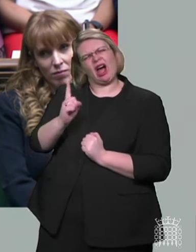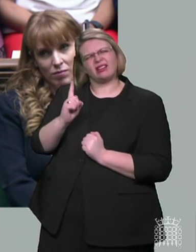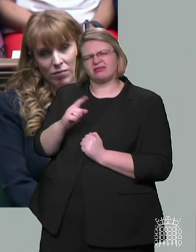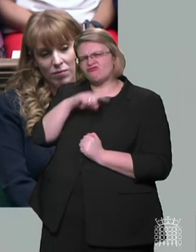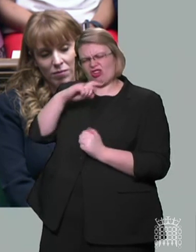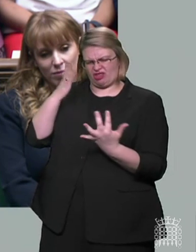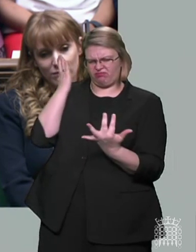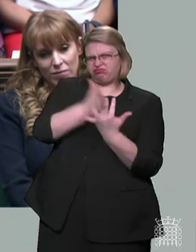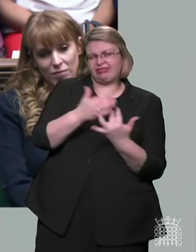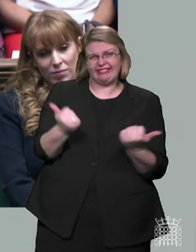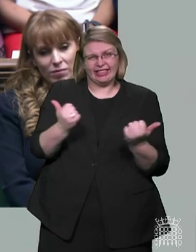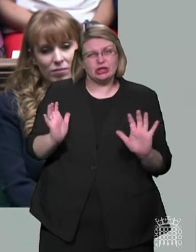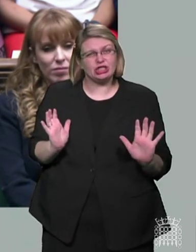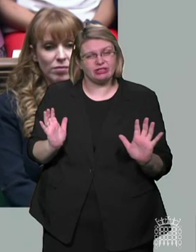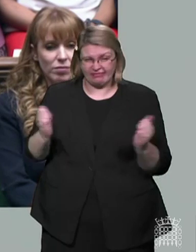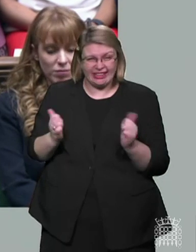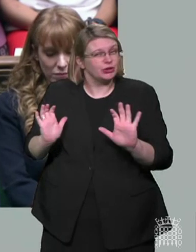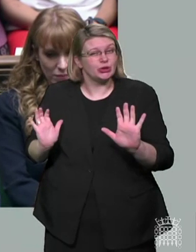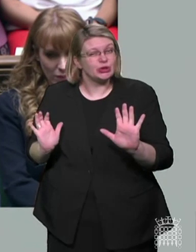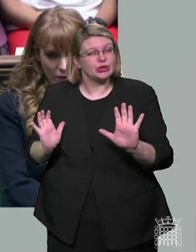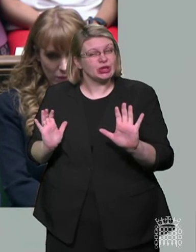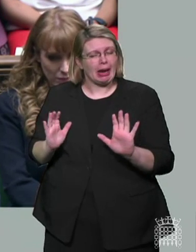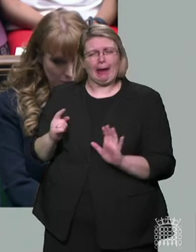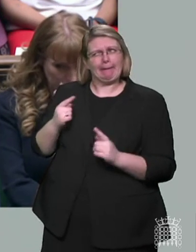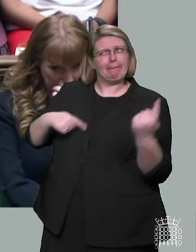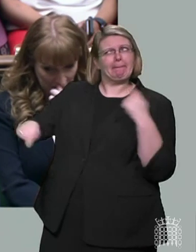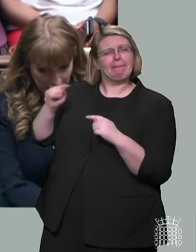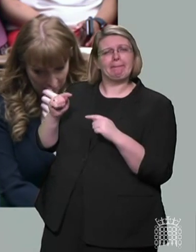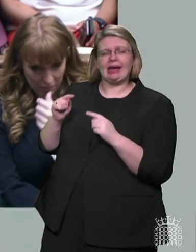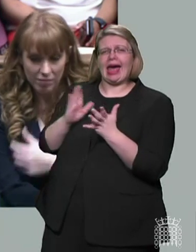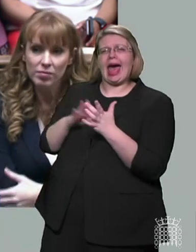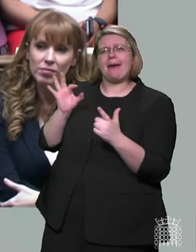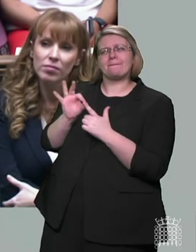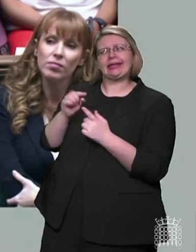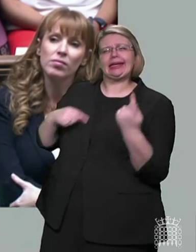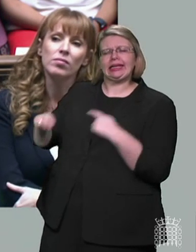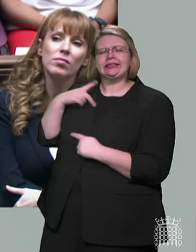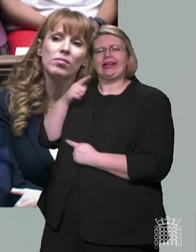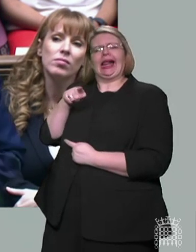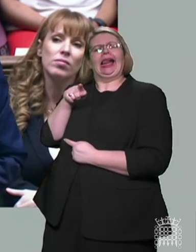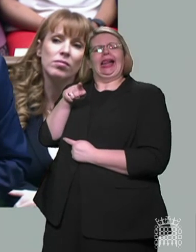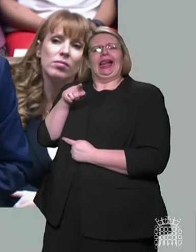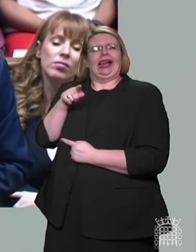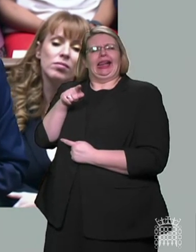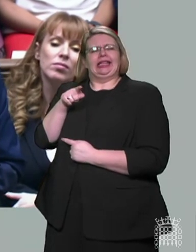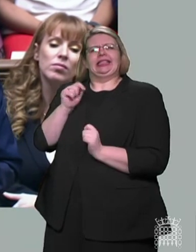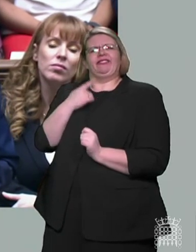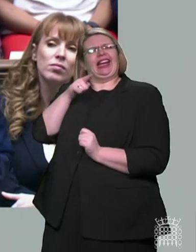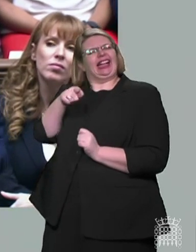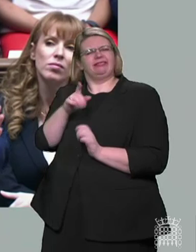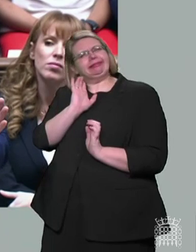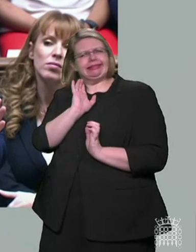There is clearly concern across the House that his strategy could—unintentionally, I accept—send the wrong message.